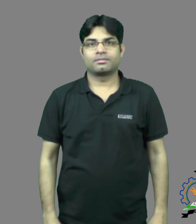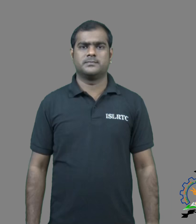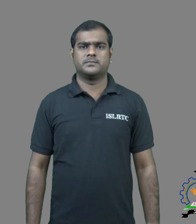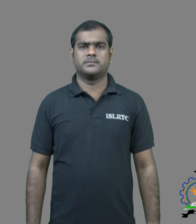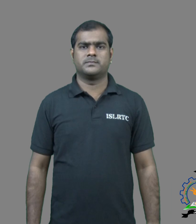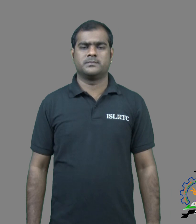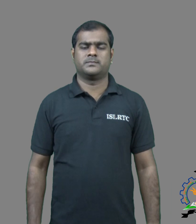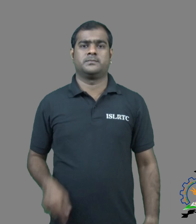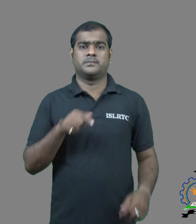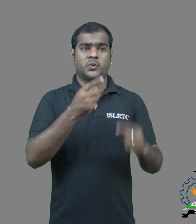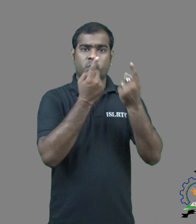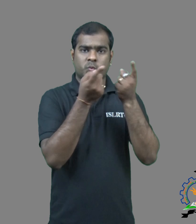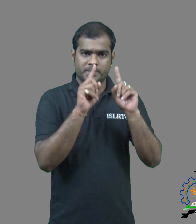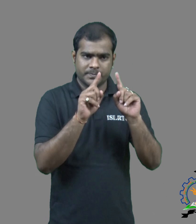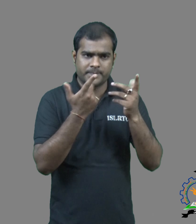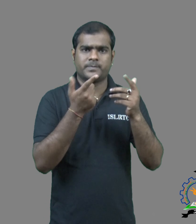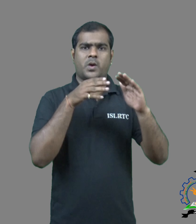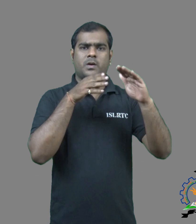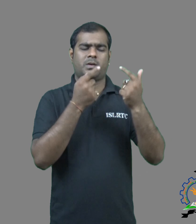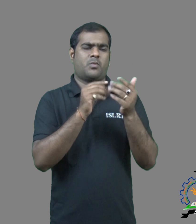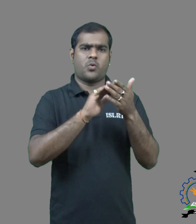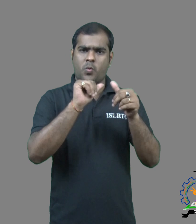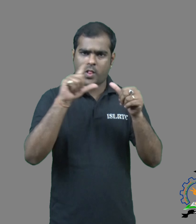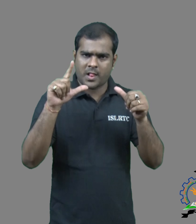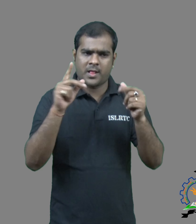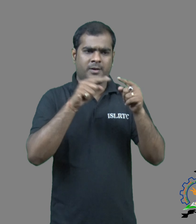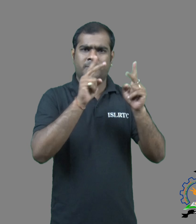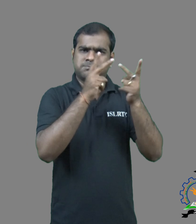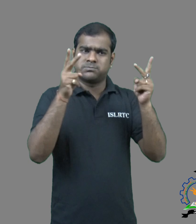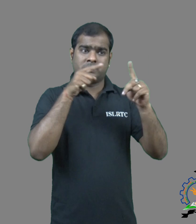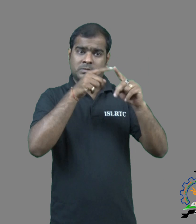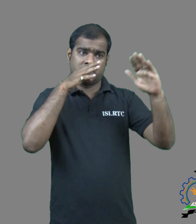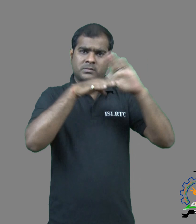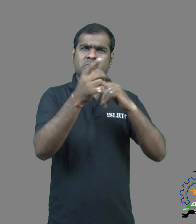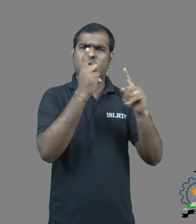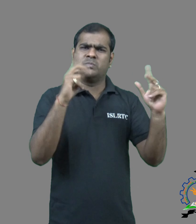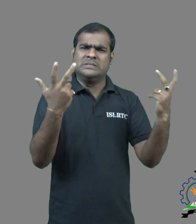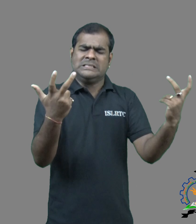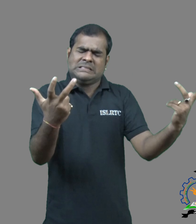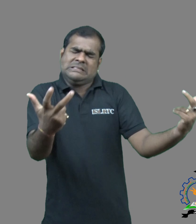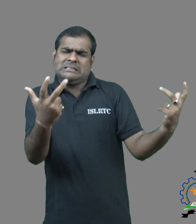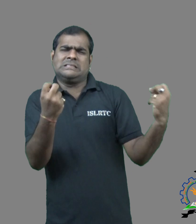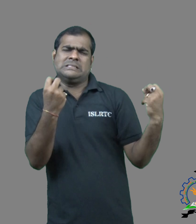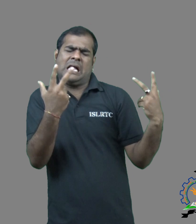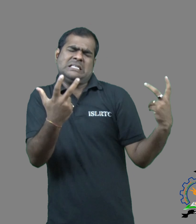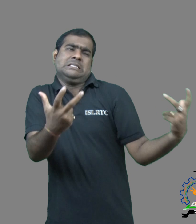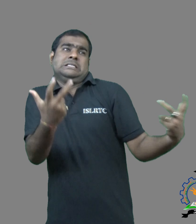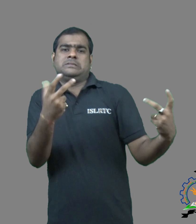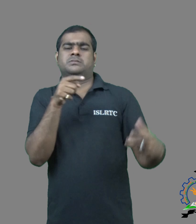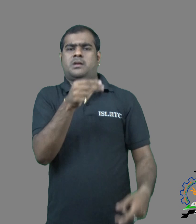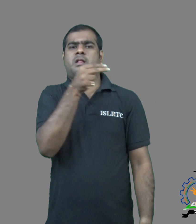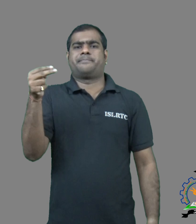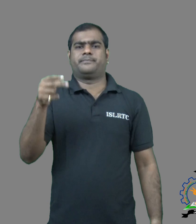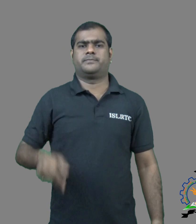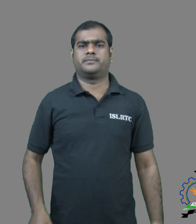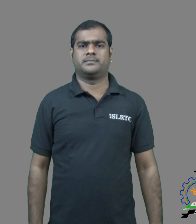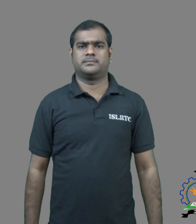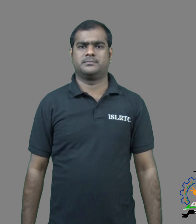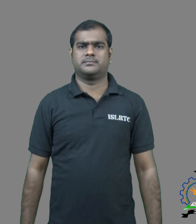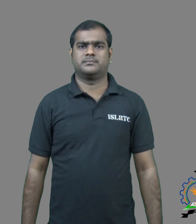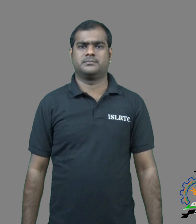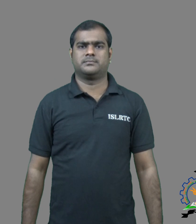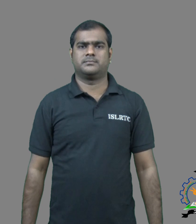Ball Room